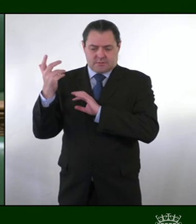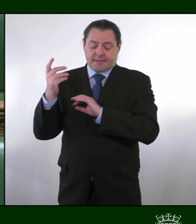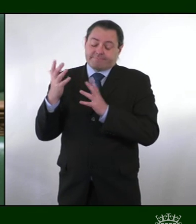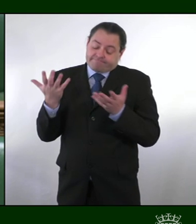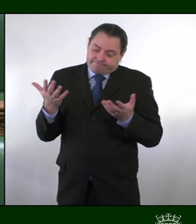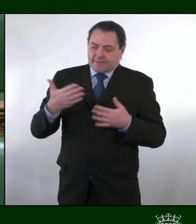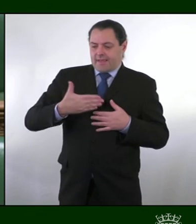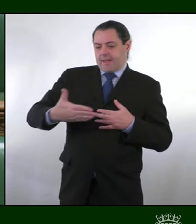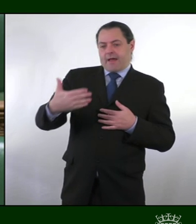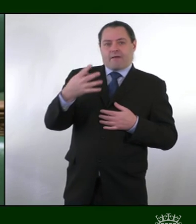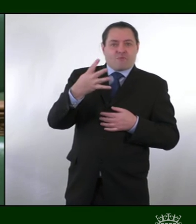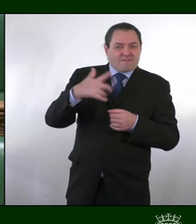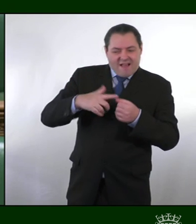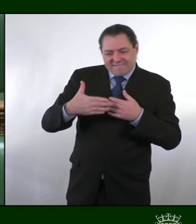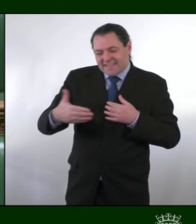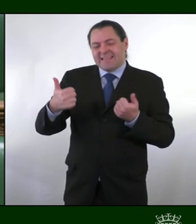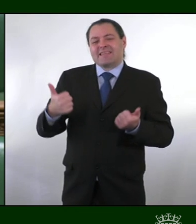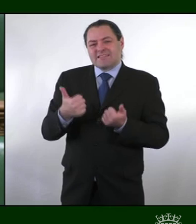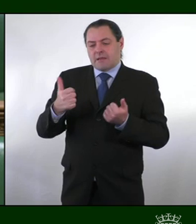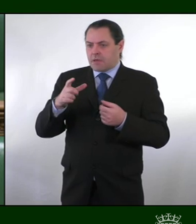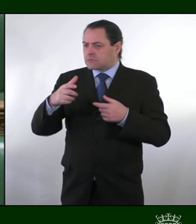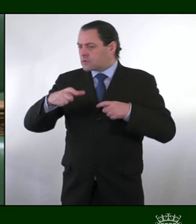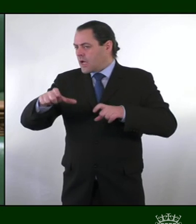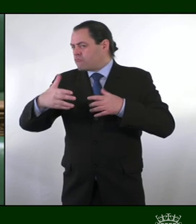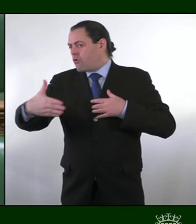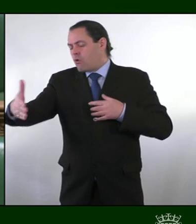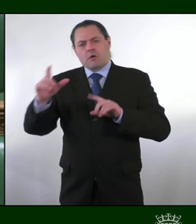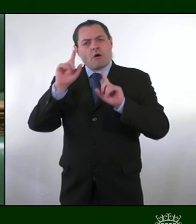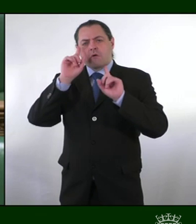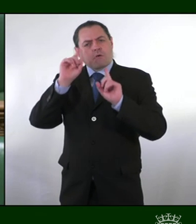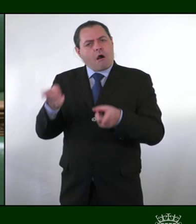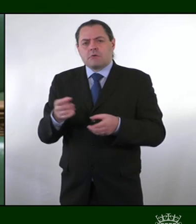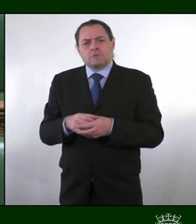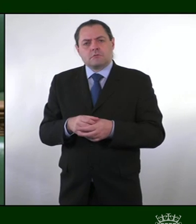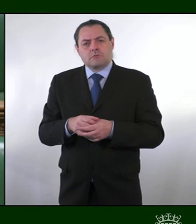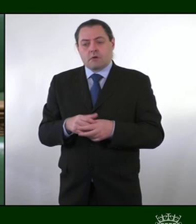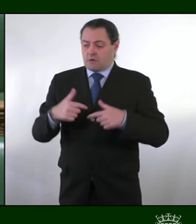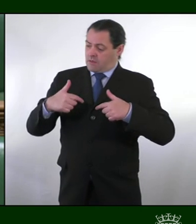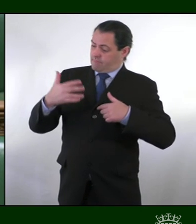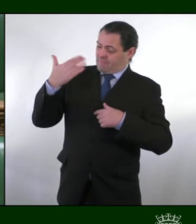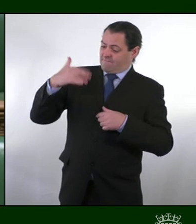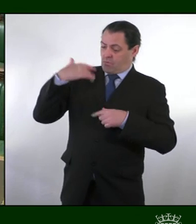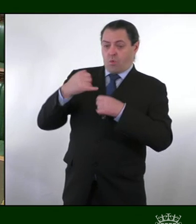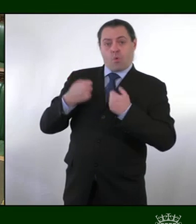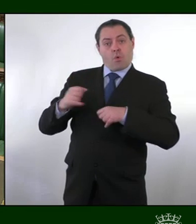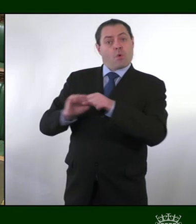We could only act in the way we have because we came into this crisis with strong public finances.